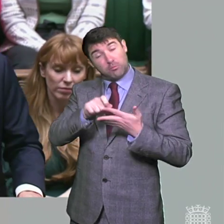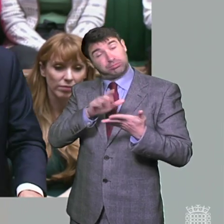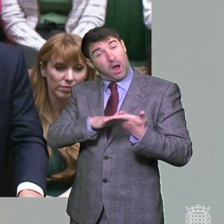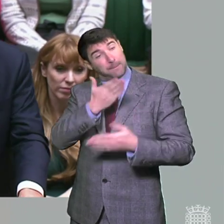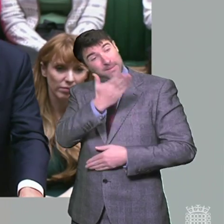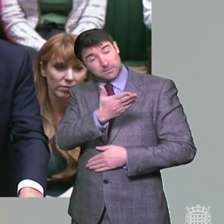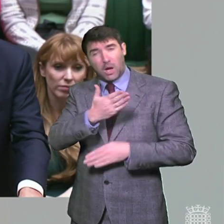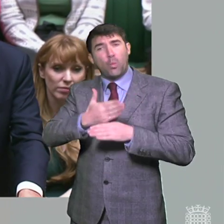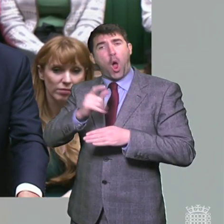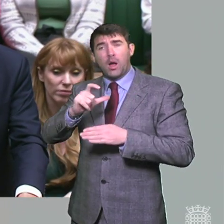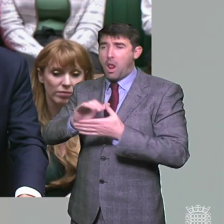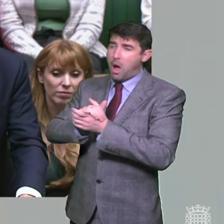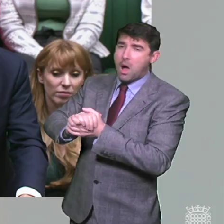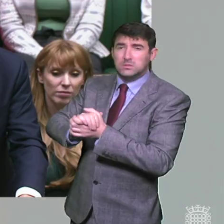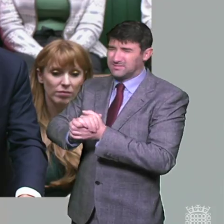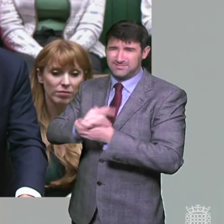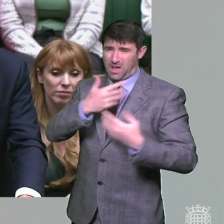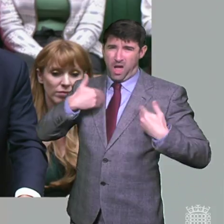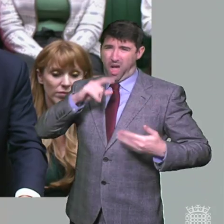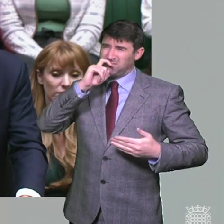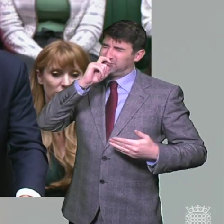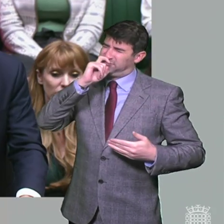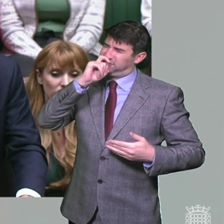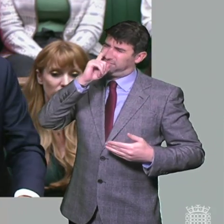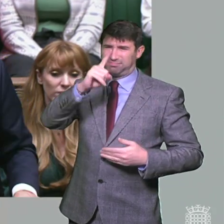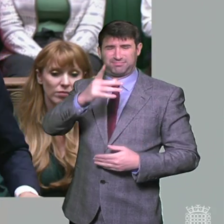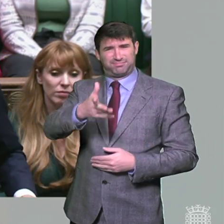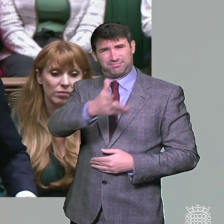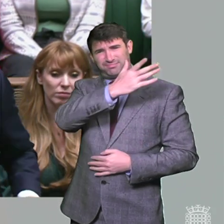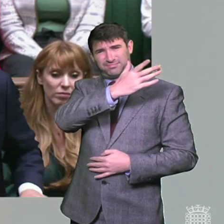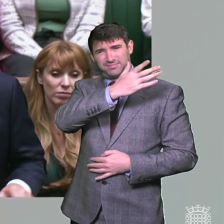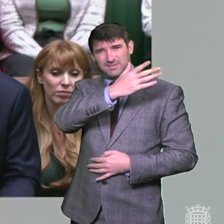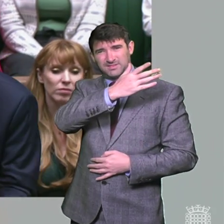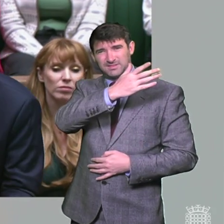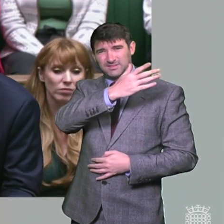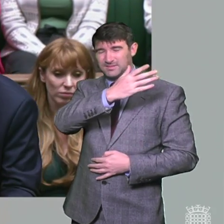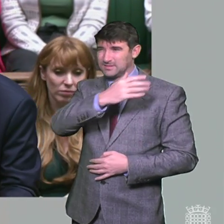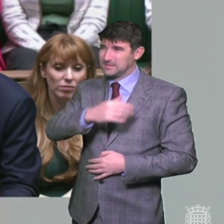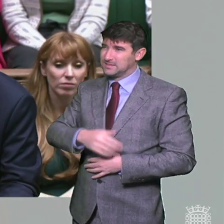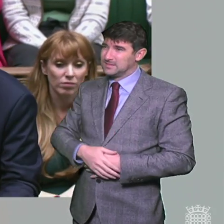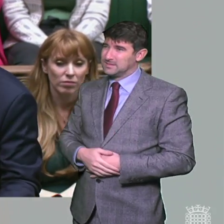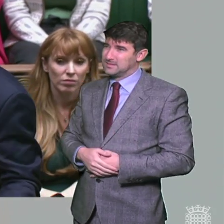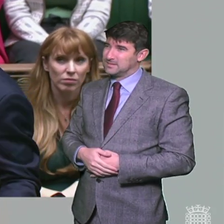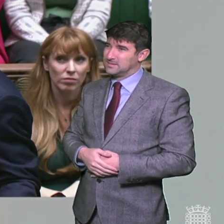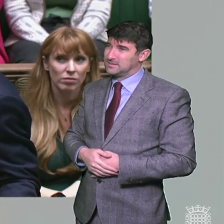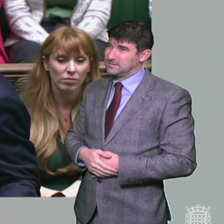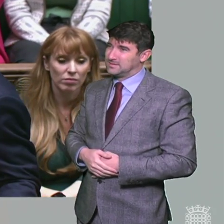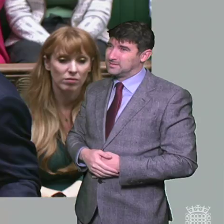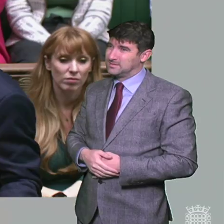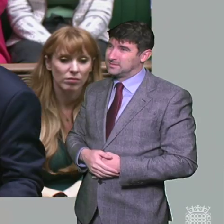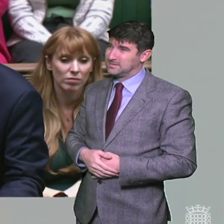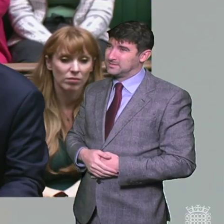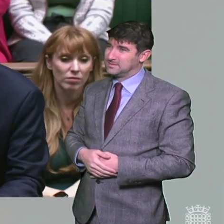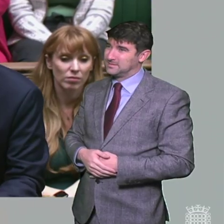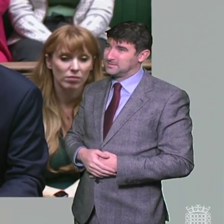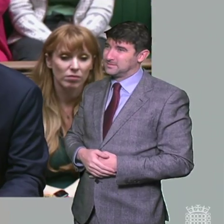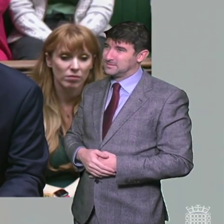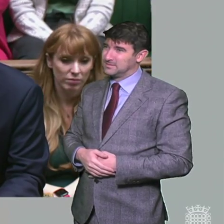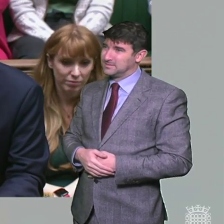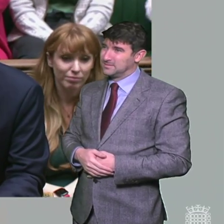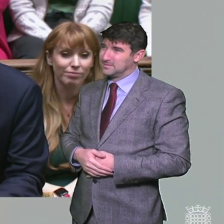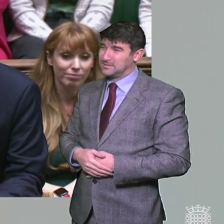That is why the only time he ran in a competitive election, he got trounced by the former Prime Minister, who herself got beaten by a lettuce.